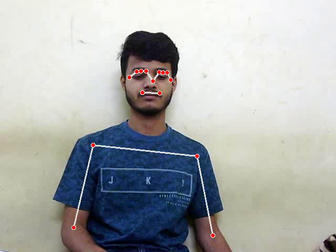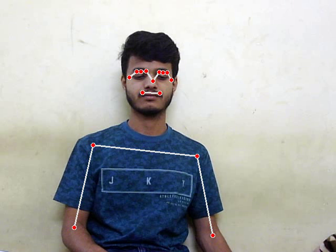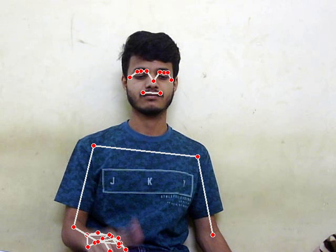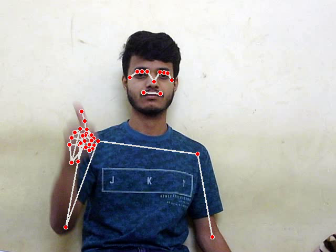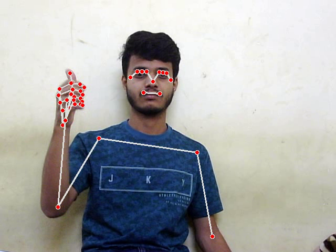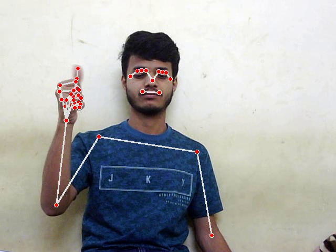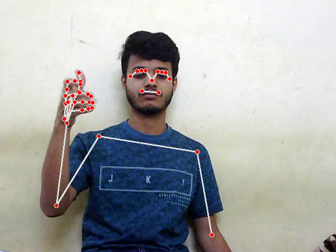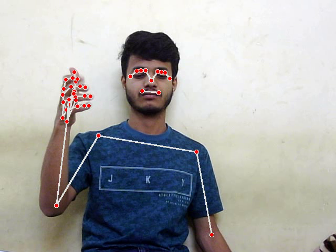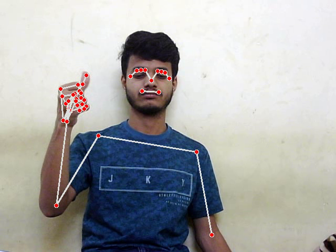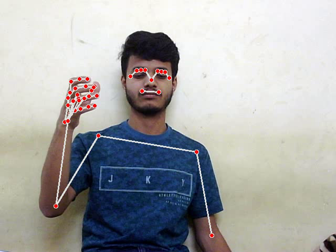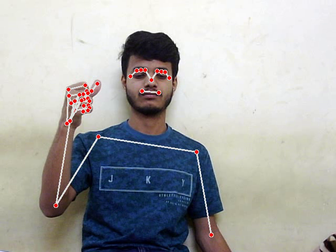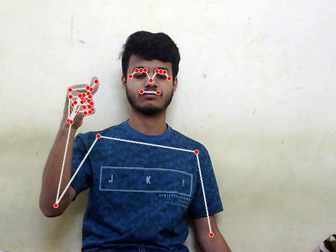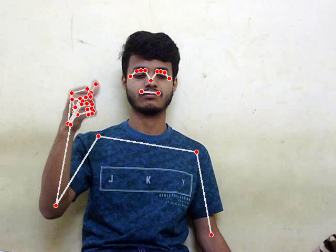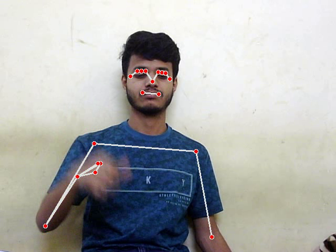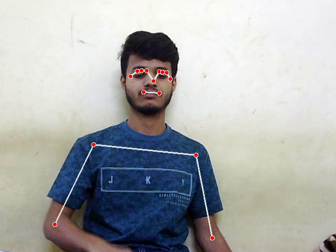milk